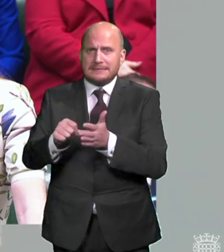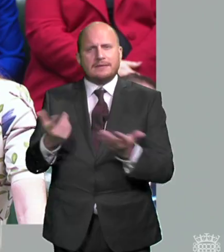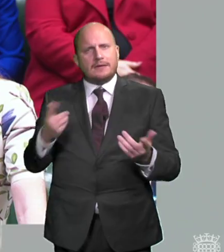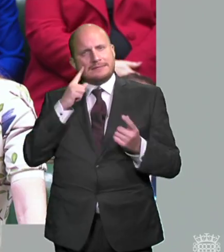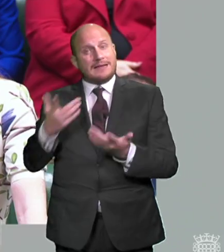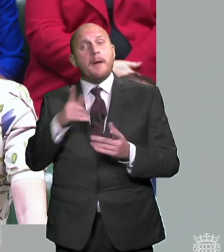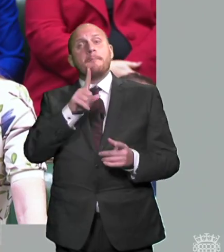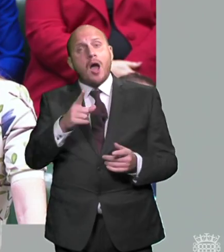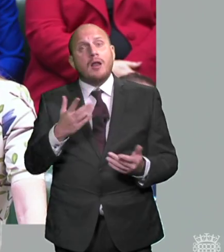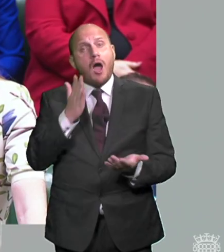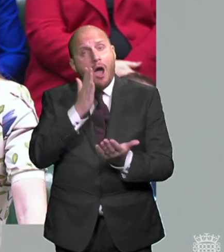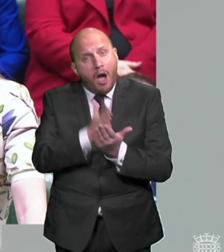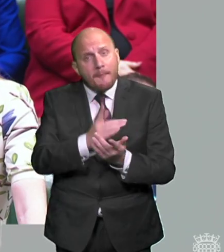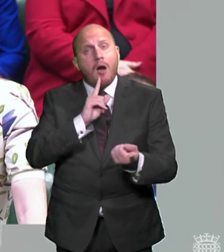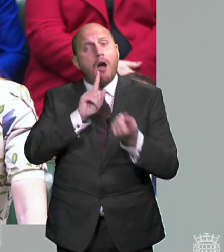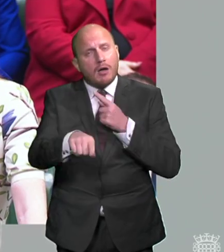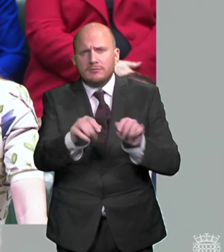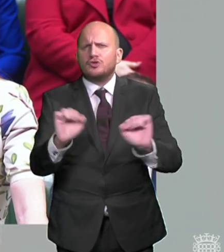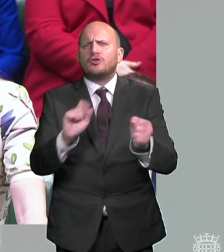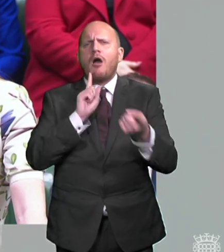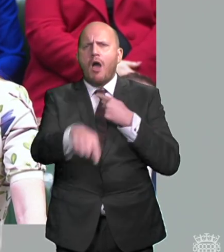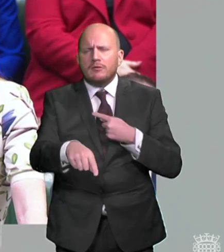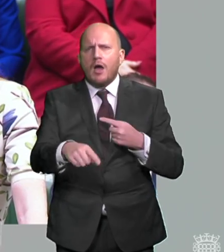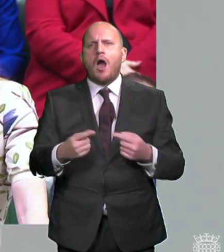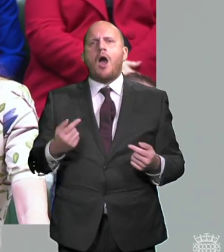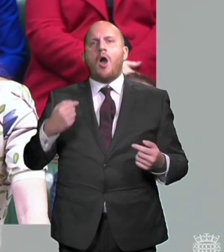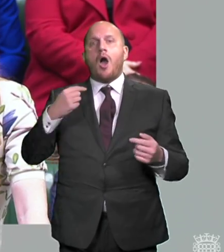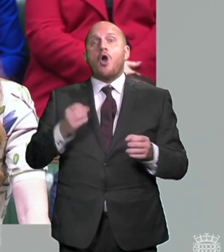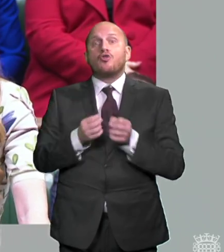The answer is 38th out of 38 on growth.